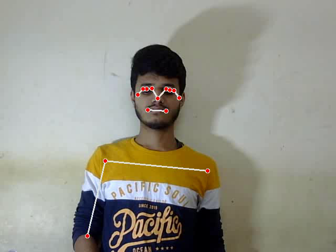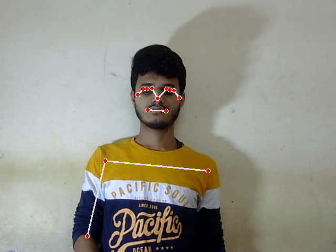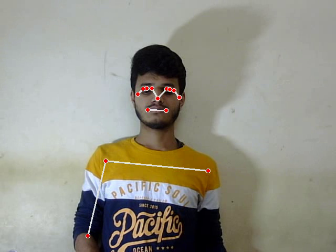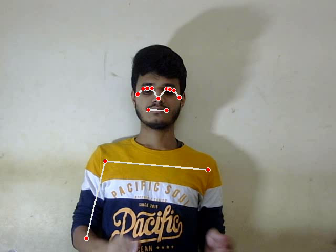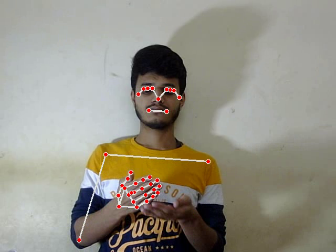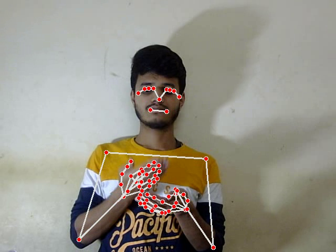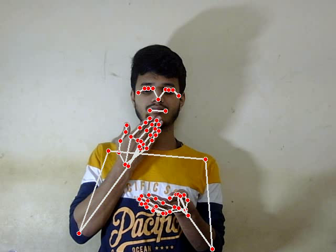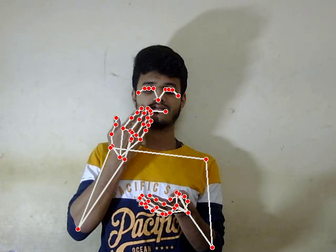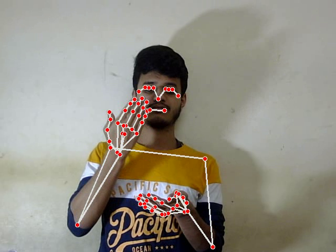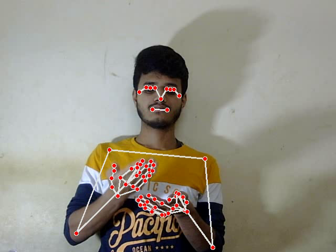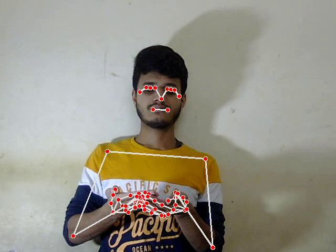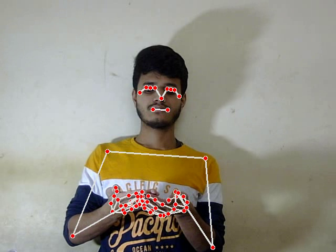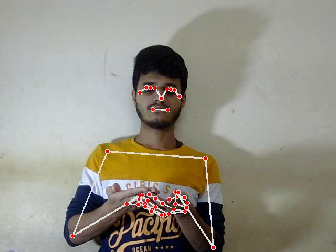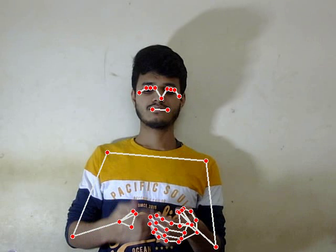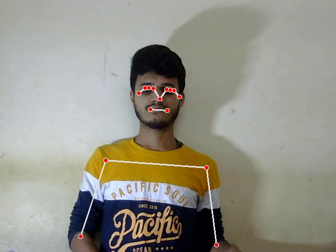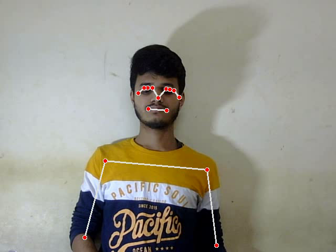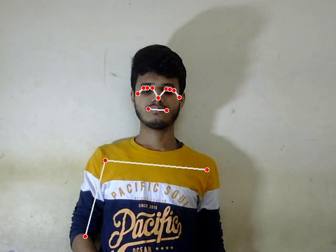good